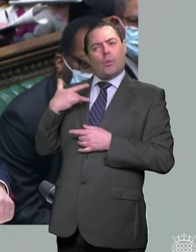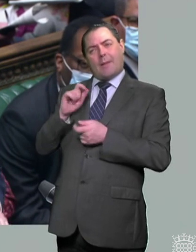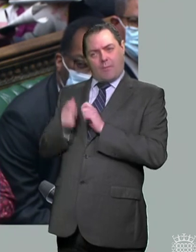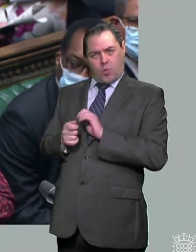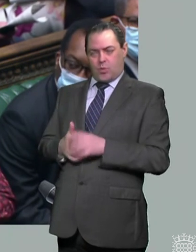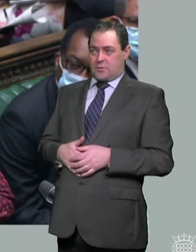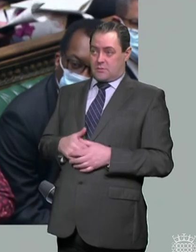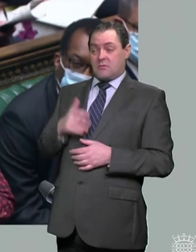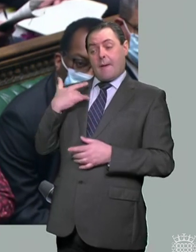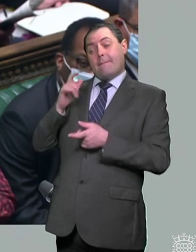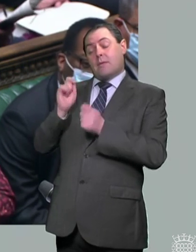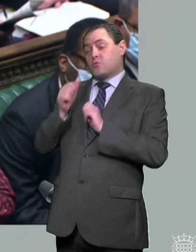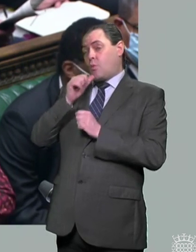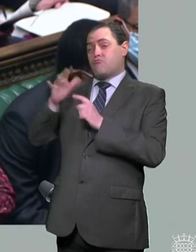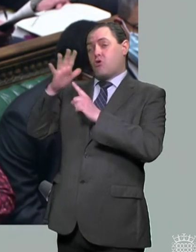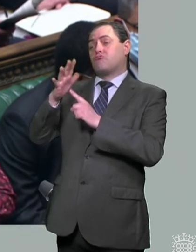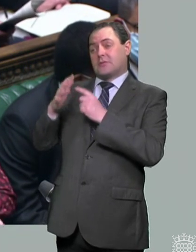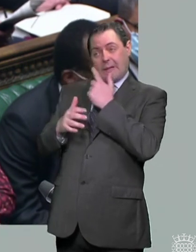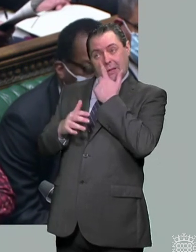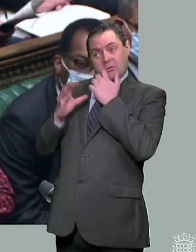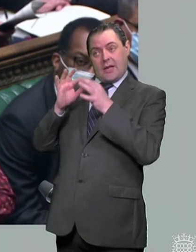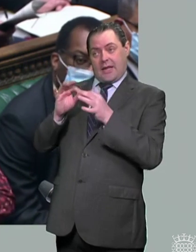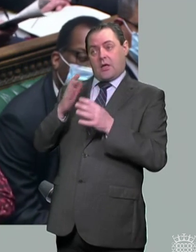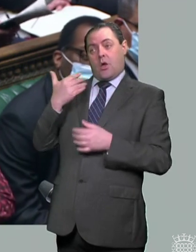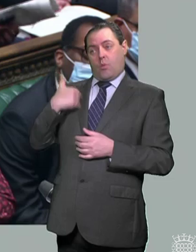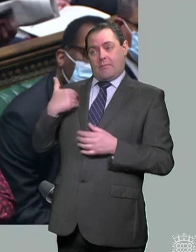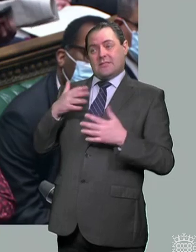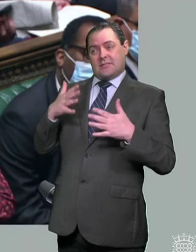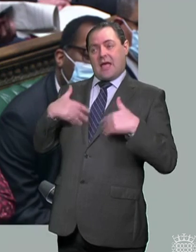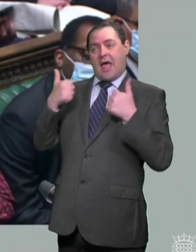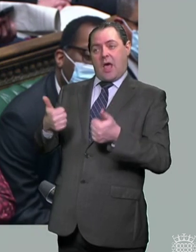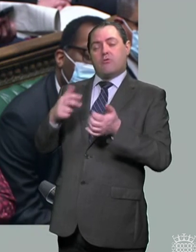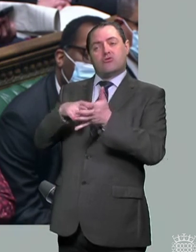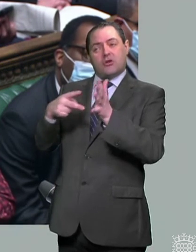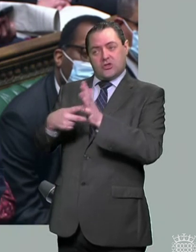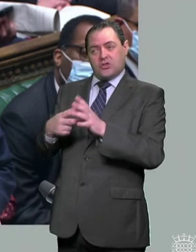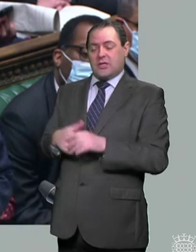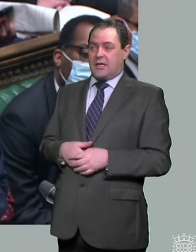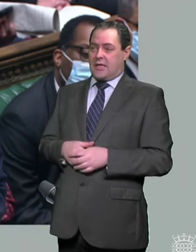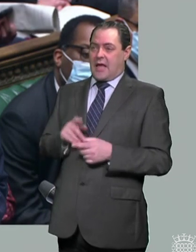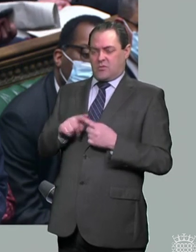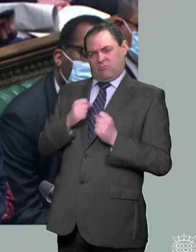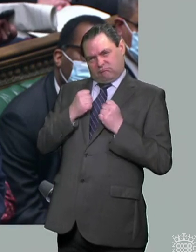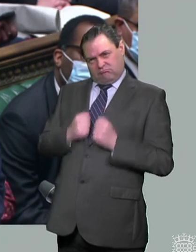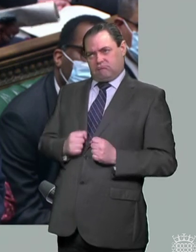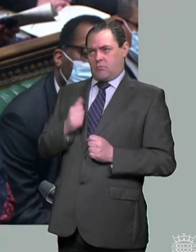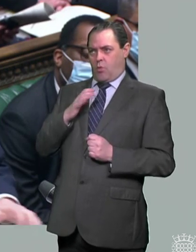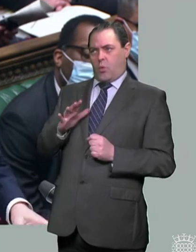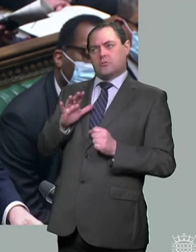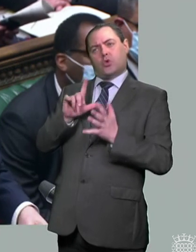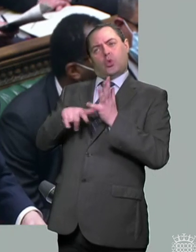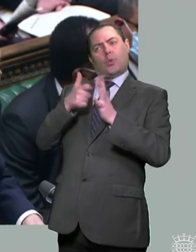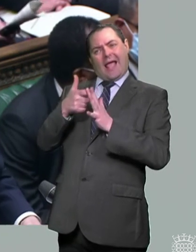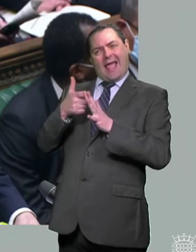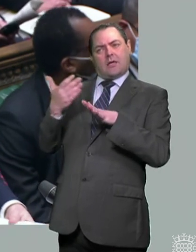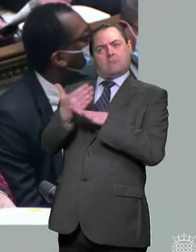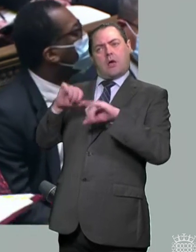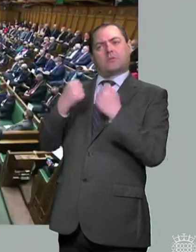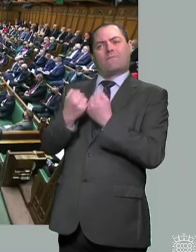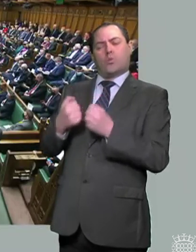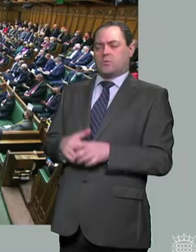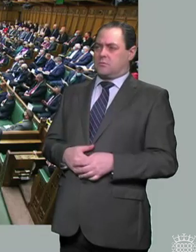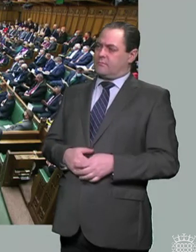Menopause will be a priority in our women’s health strategy, and we are committed to establishing a UK-wide menopause taskforce.